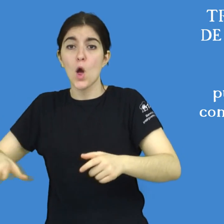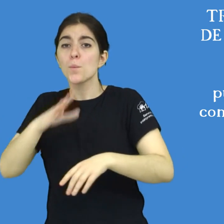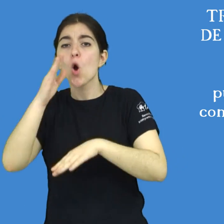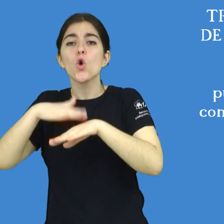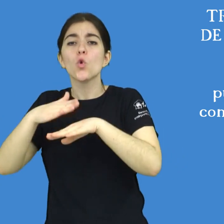motivo